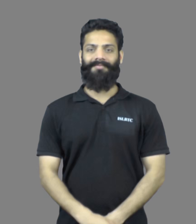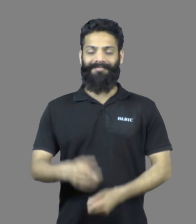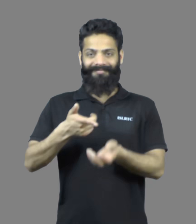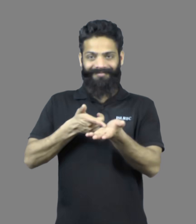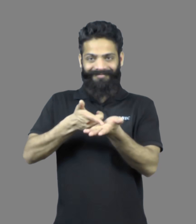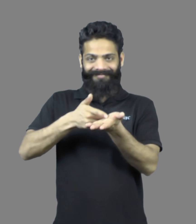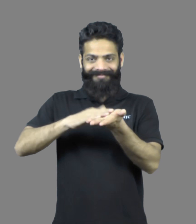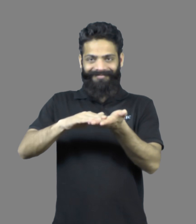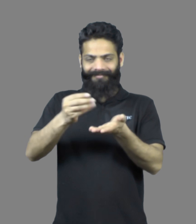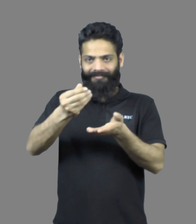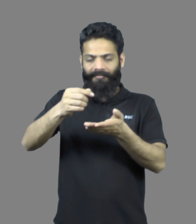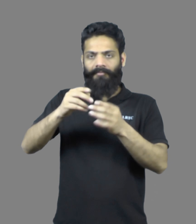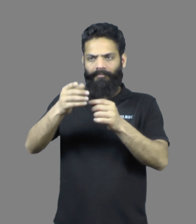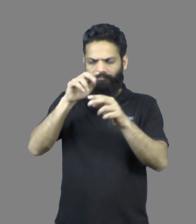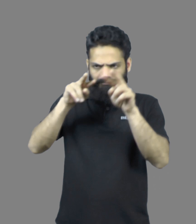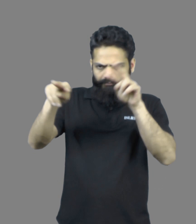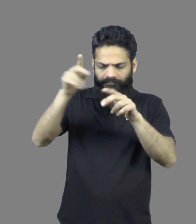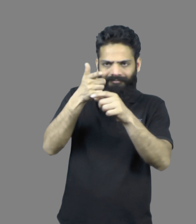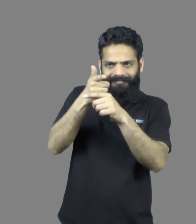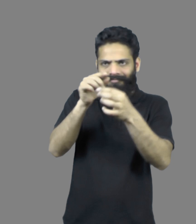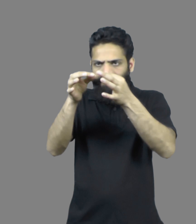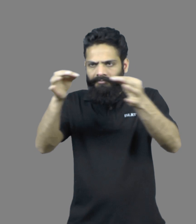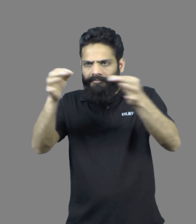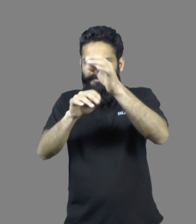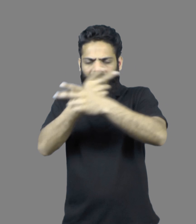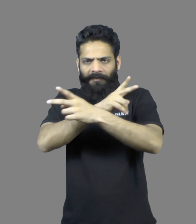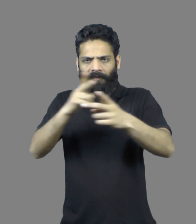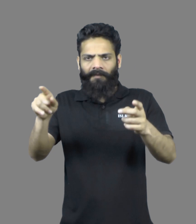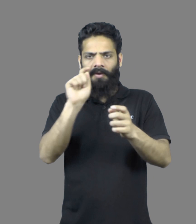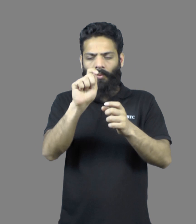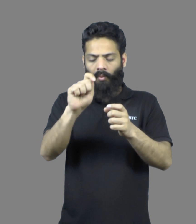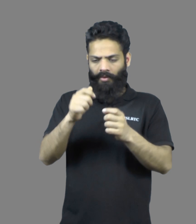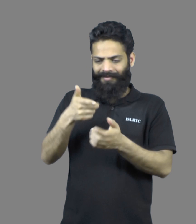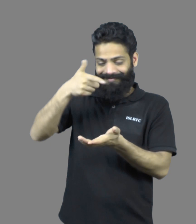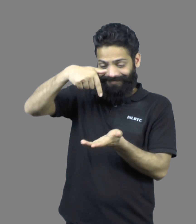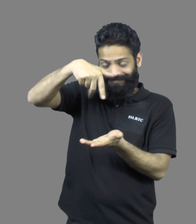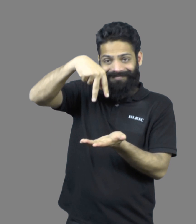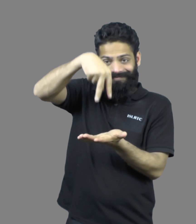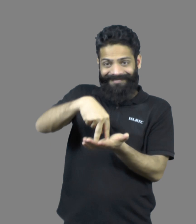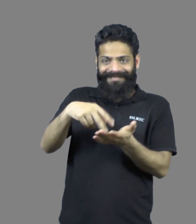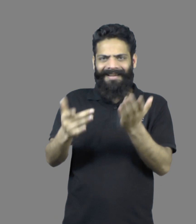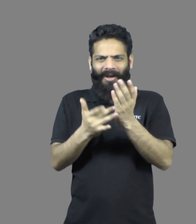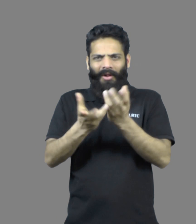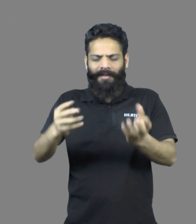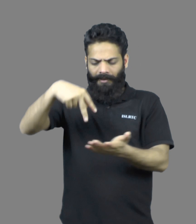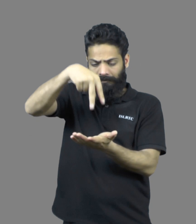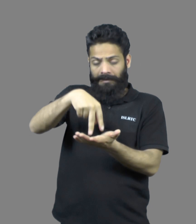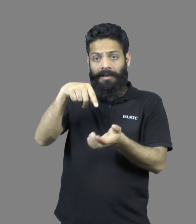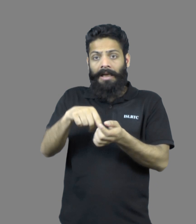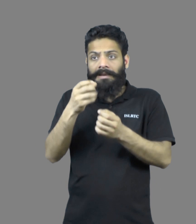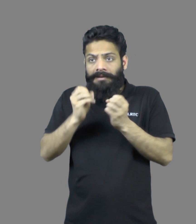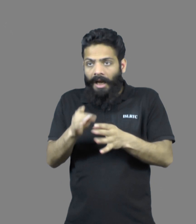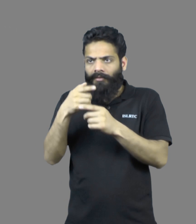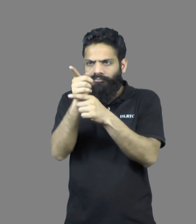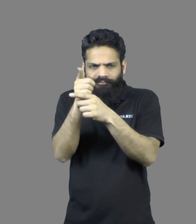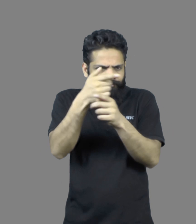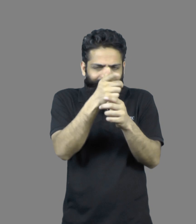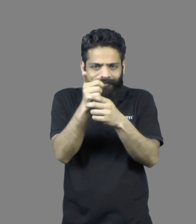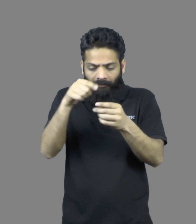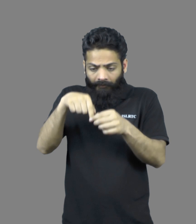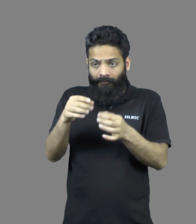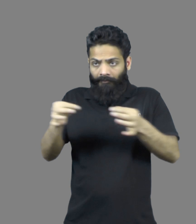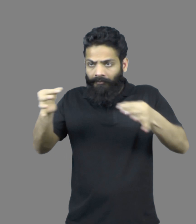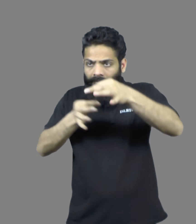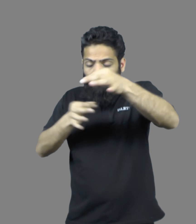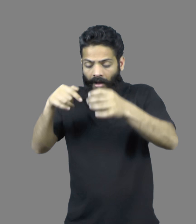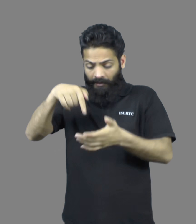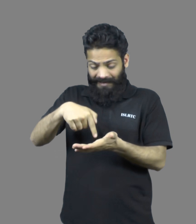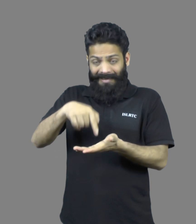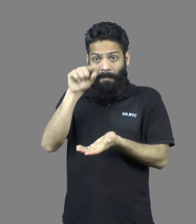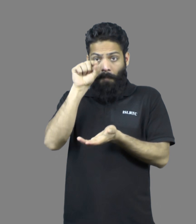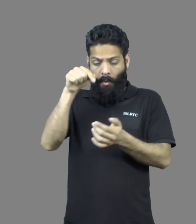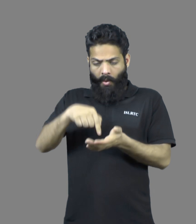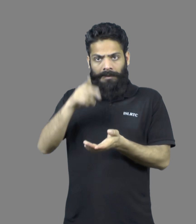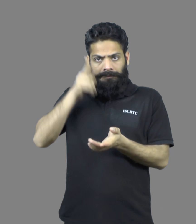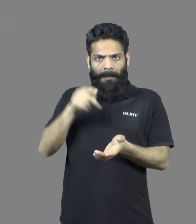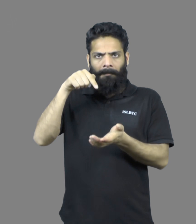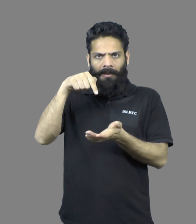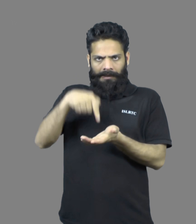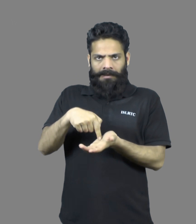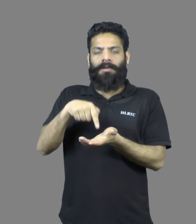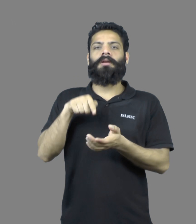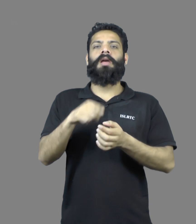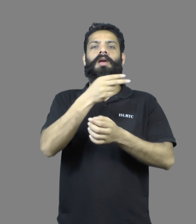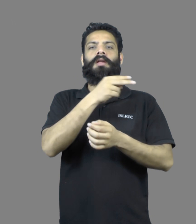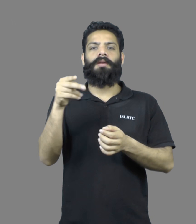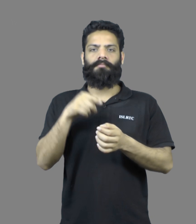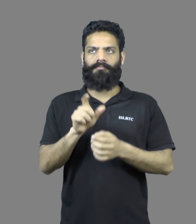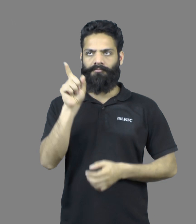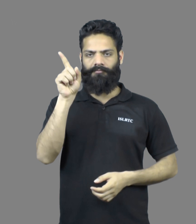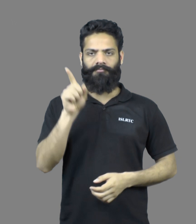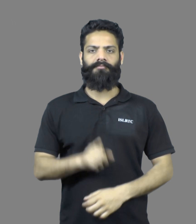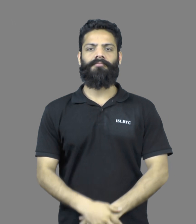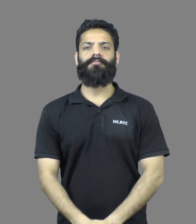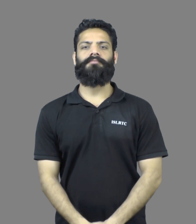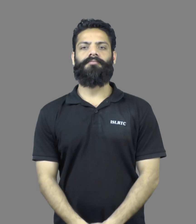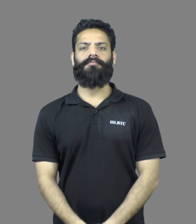Base Line